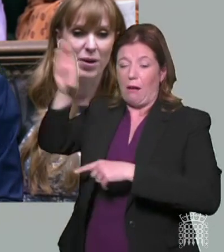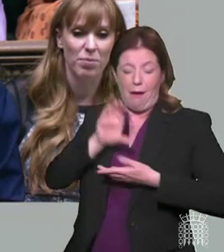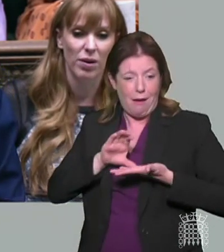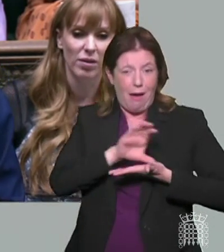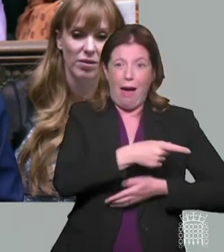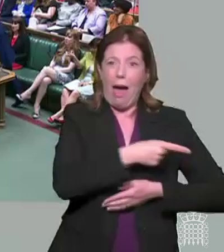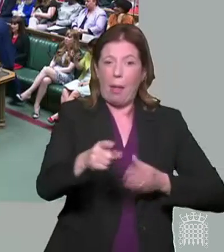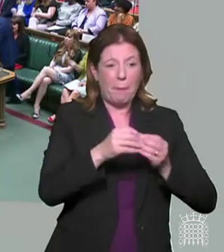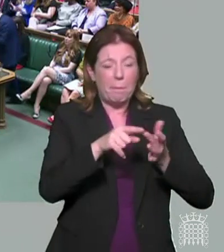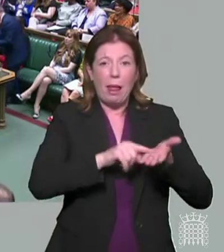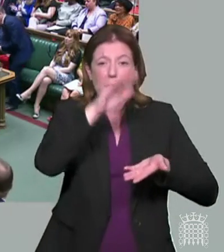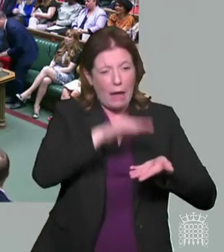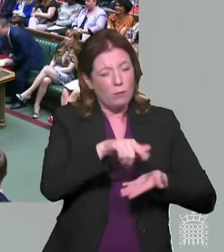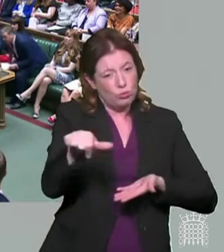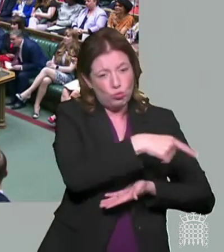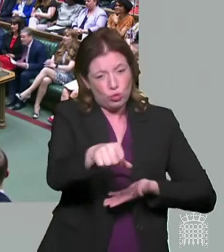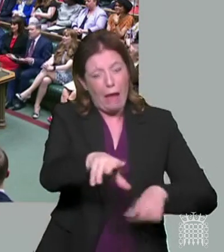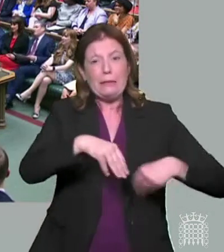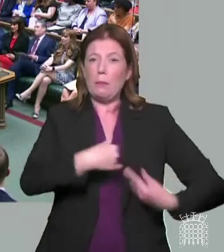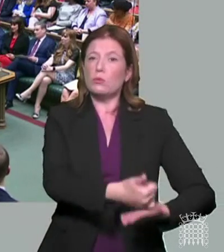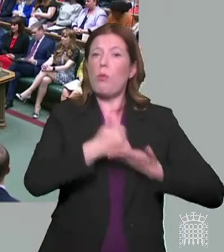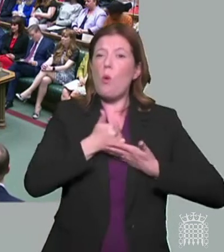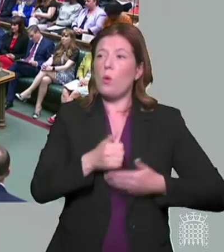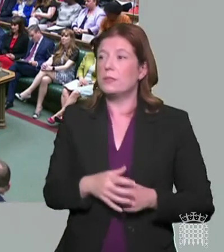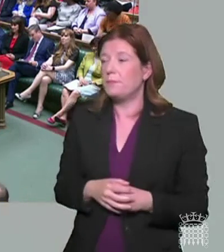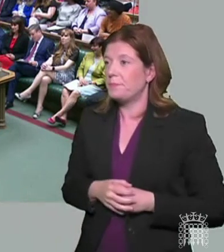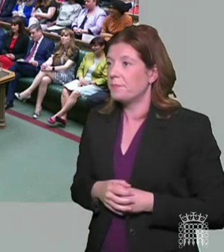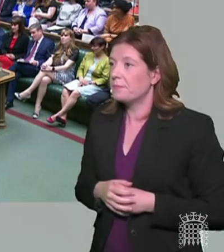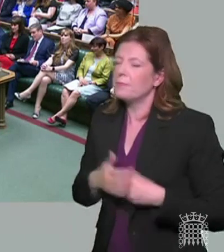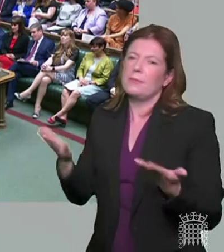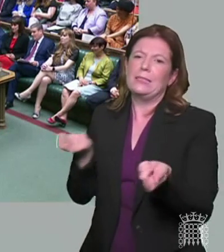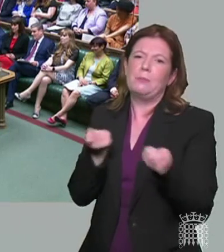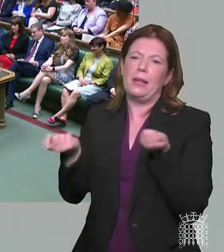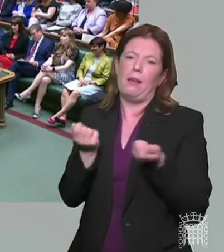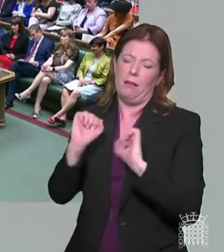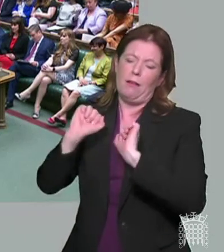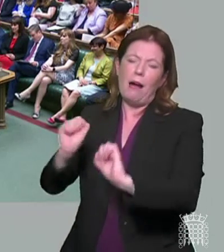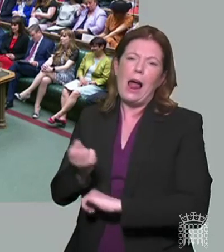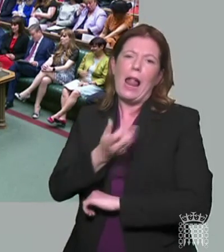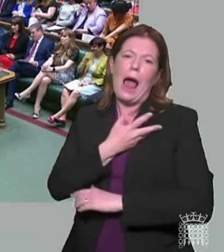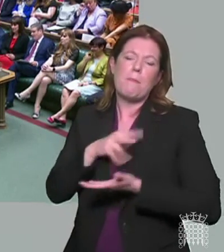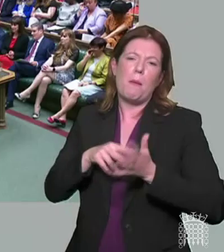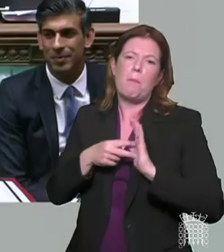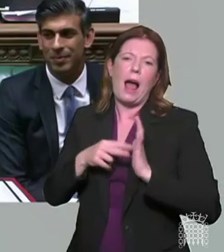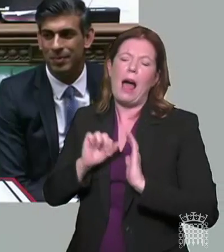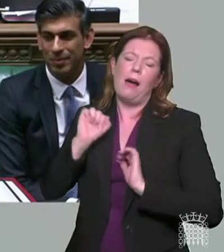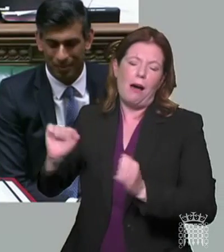Labour’s plan, always and everywhere, is to raise taxes on business.